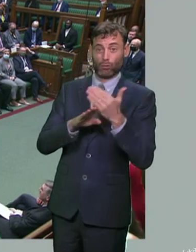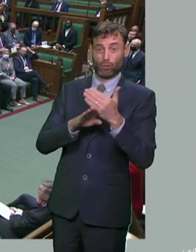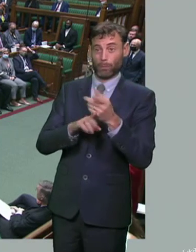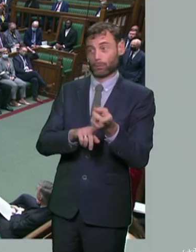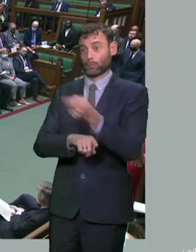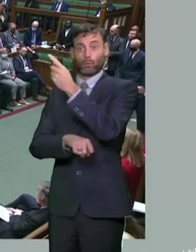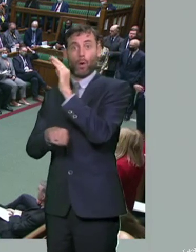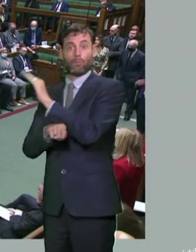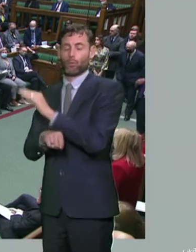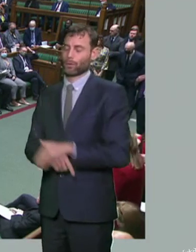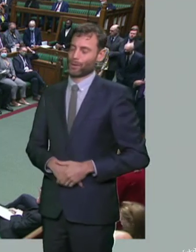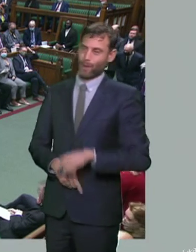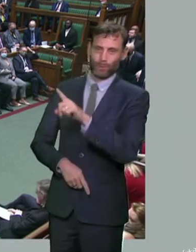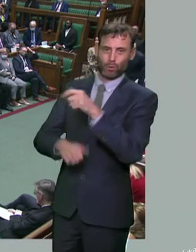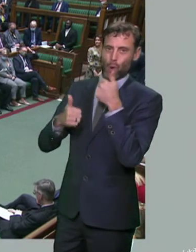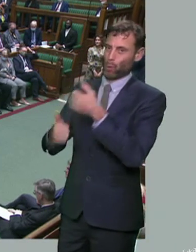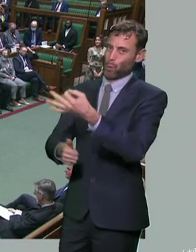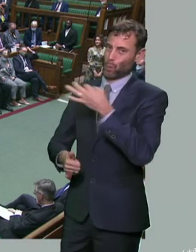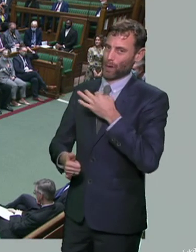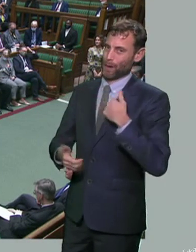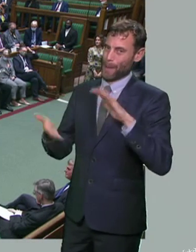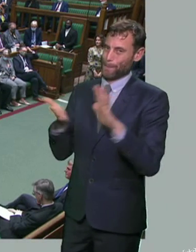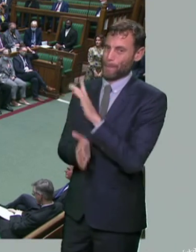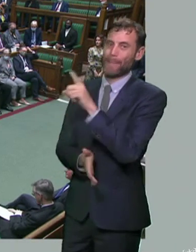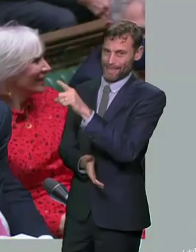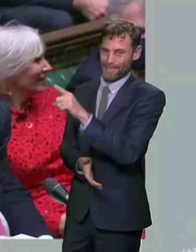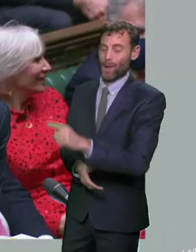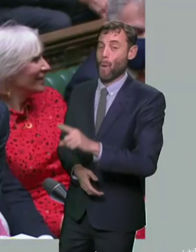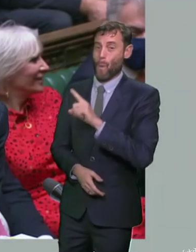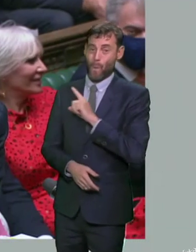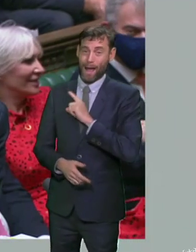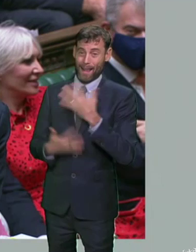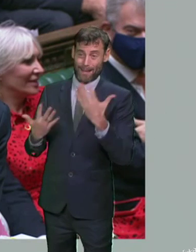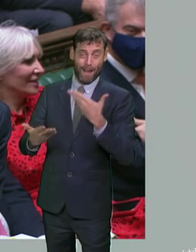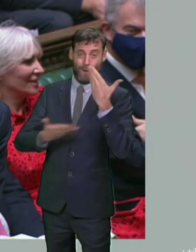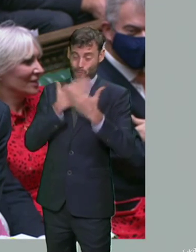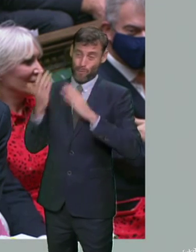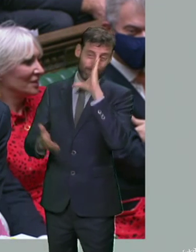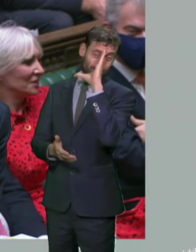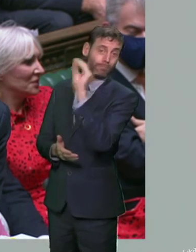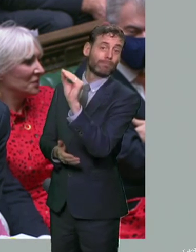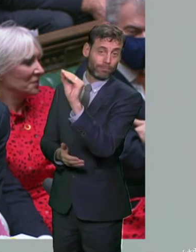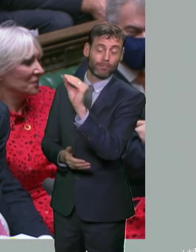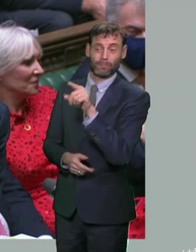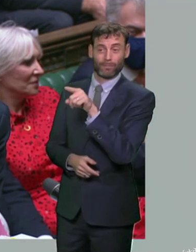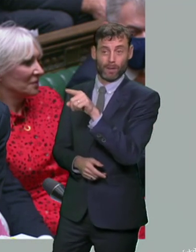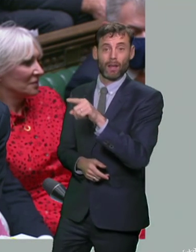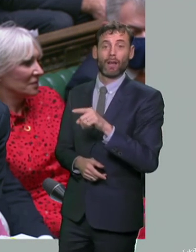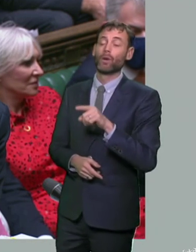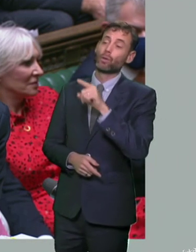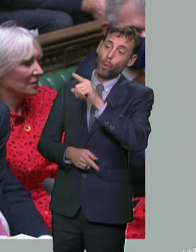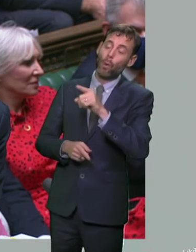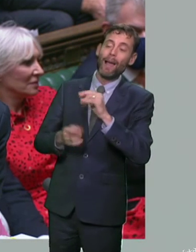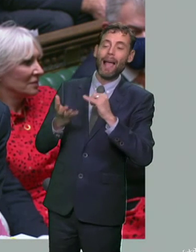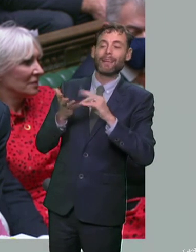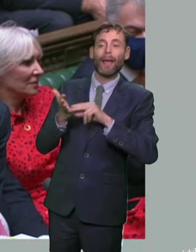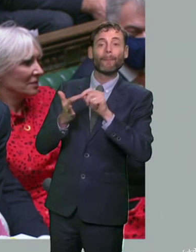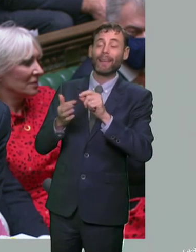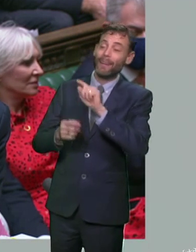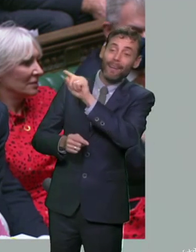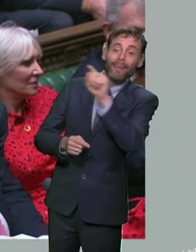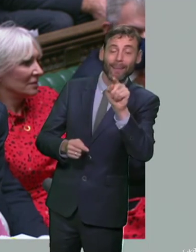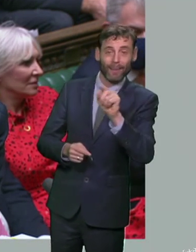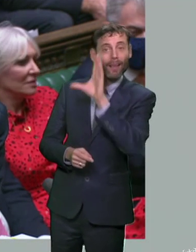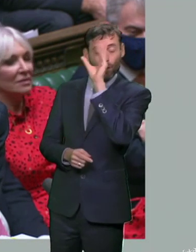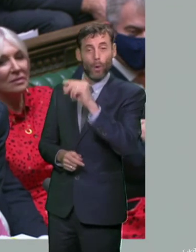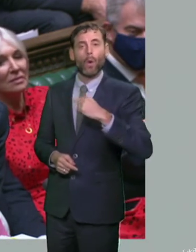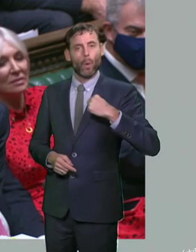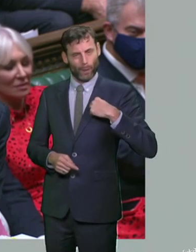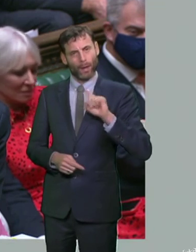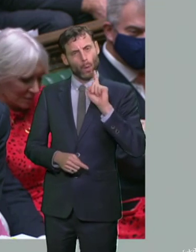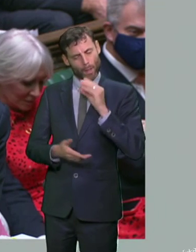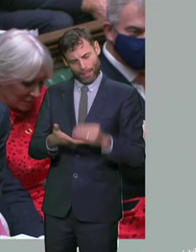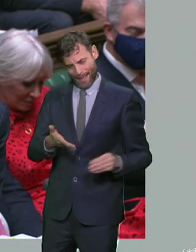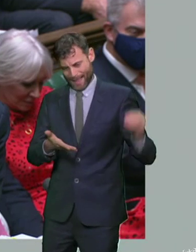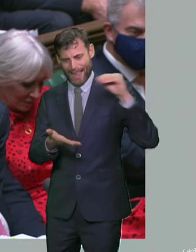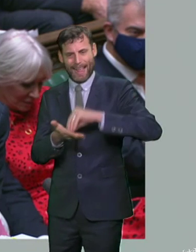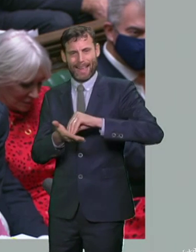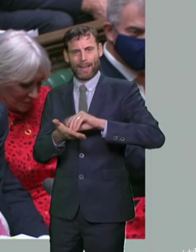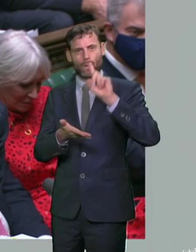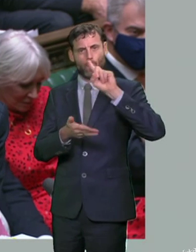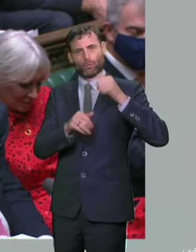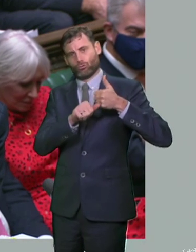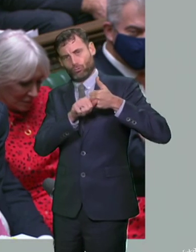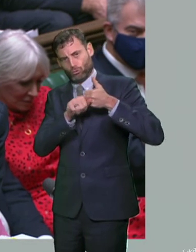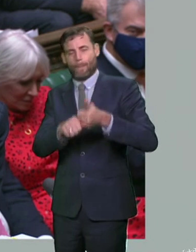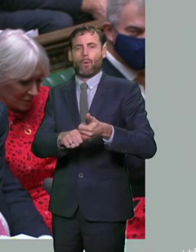I am glad the honourable Gentleman asks that question, because I can tell him and the right honourable Member for Ross, Skye and Lochaber that we will be including support